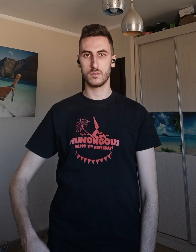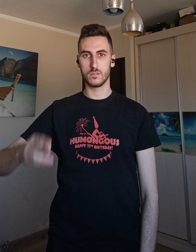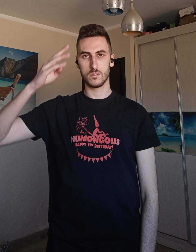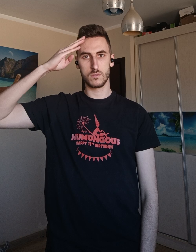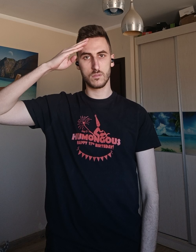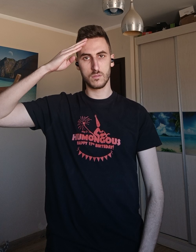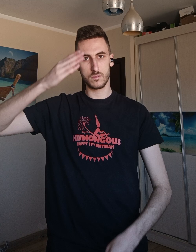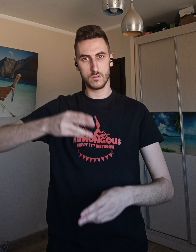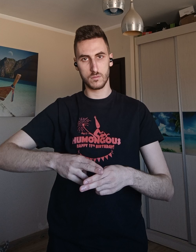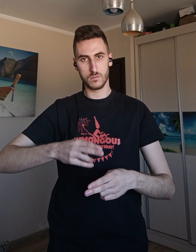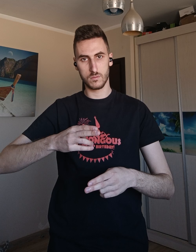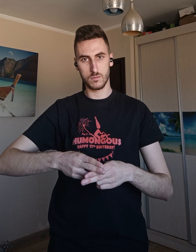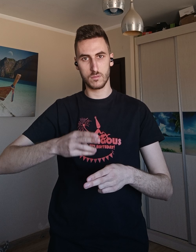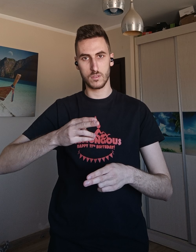חולה